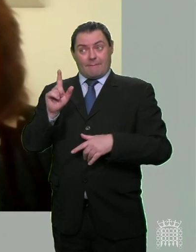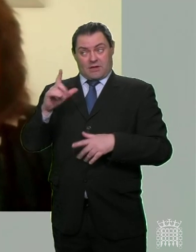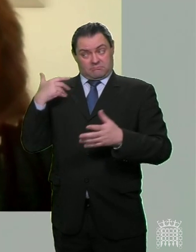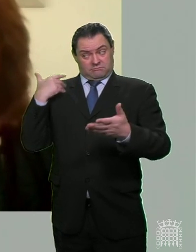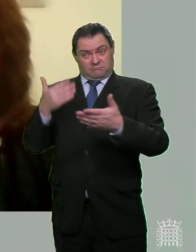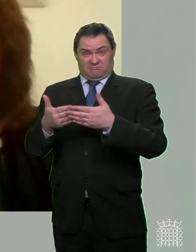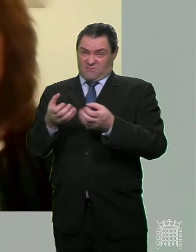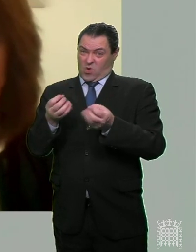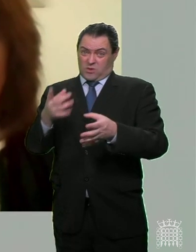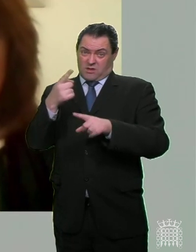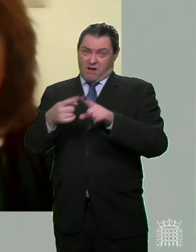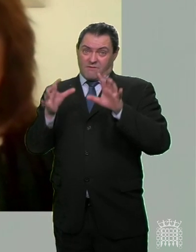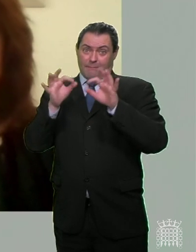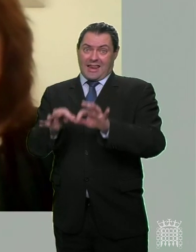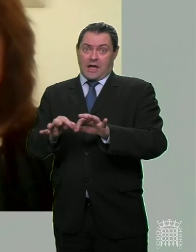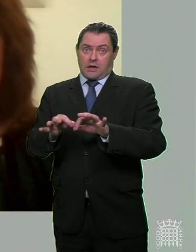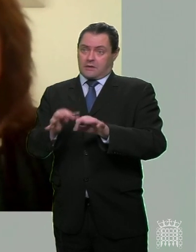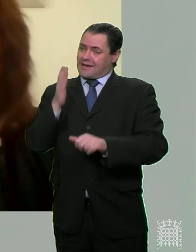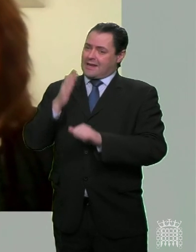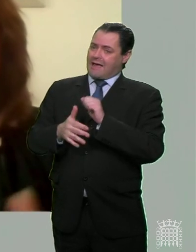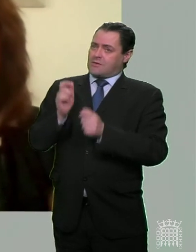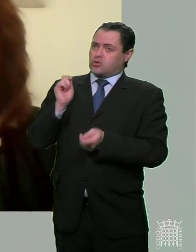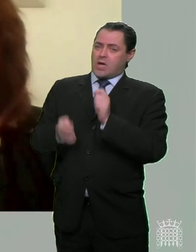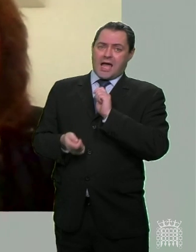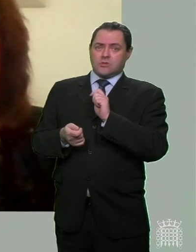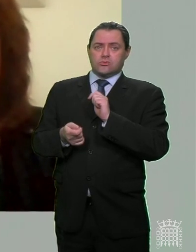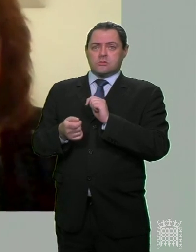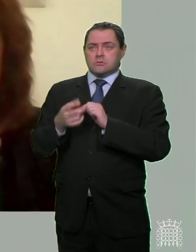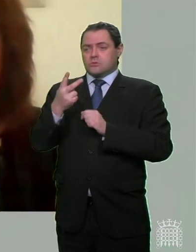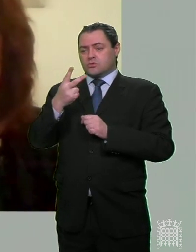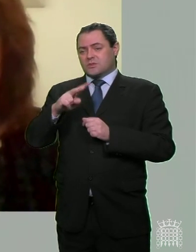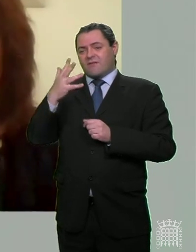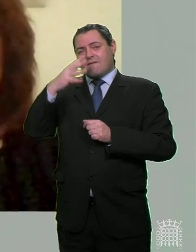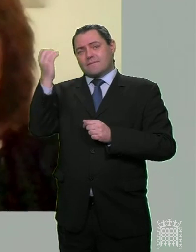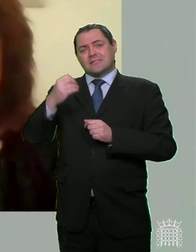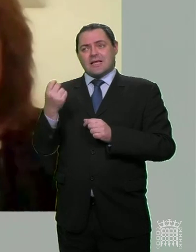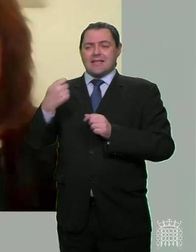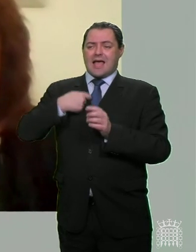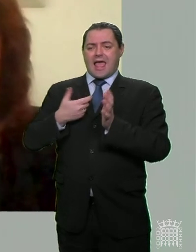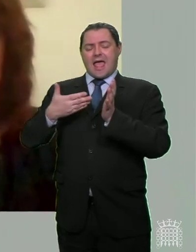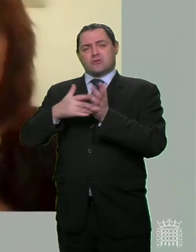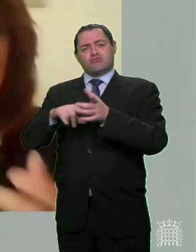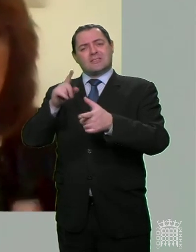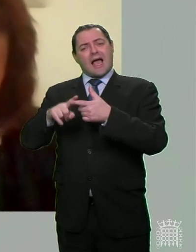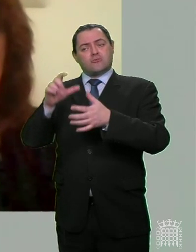US, and the Government have failed to reach a deal to have the 25% tariff on single malt removed.